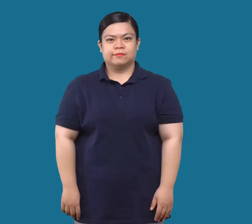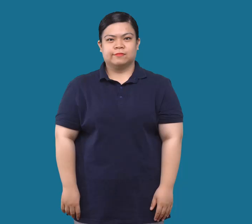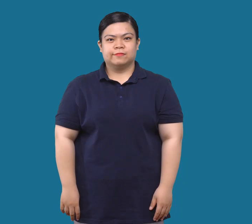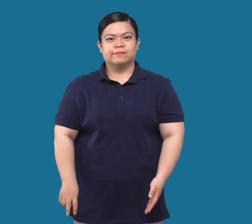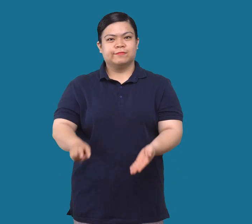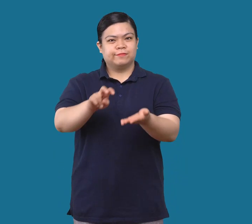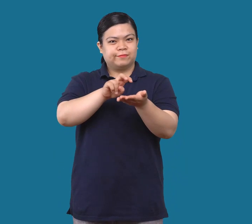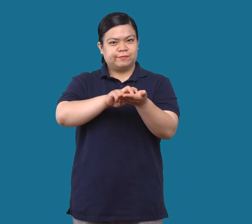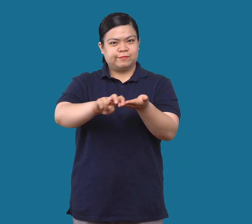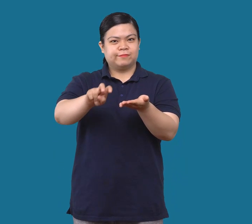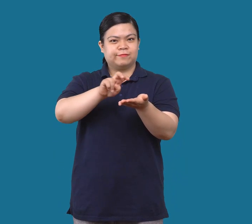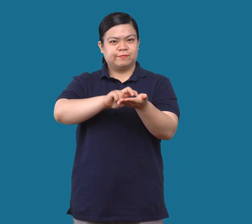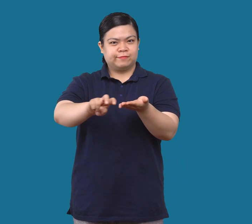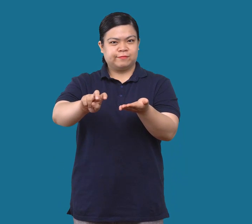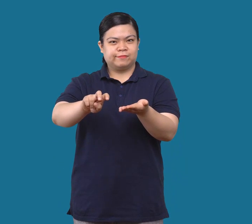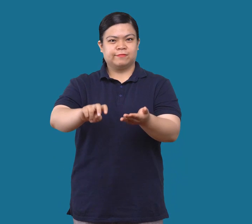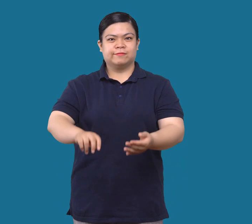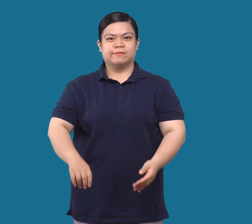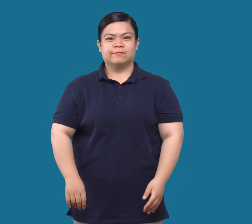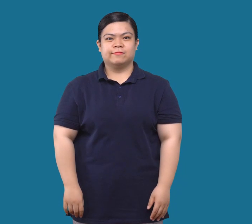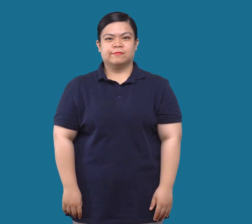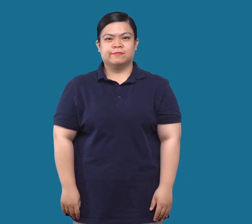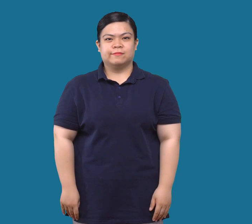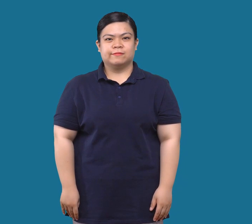tác giả